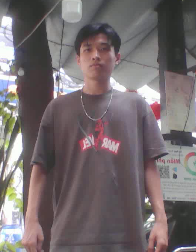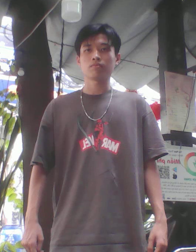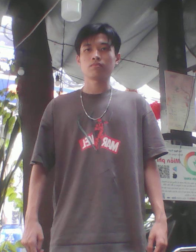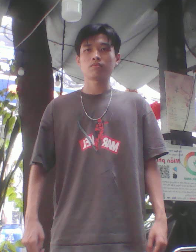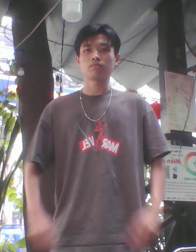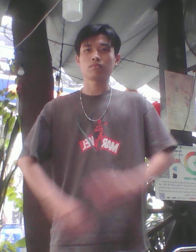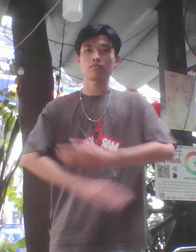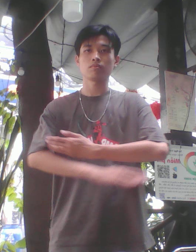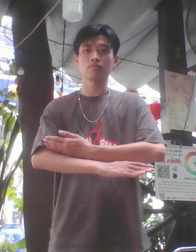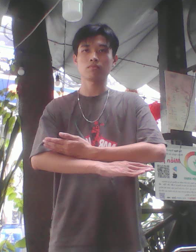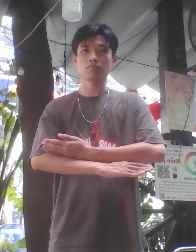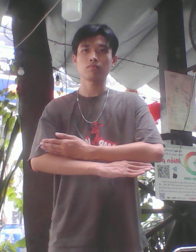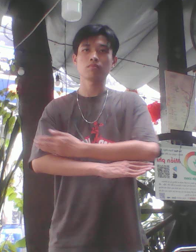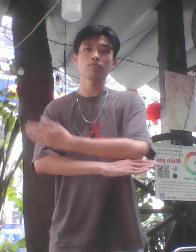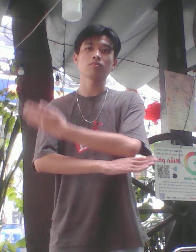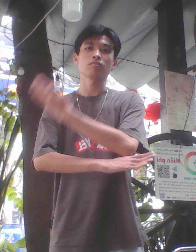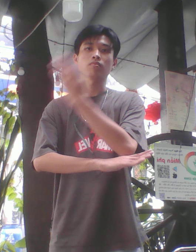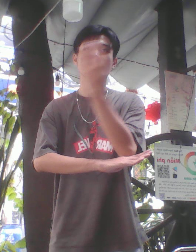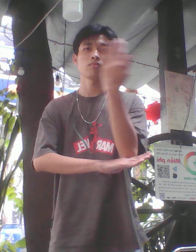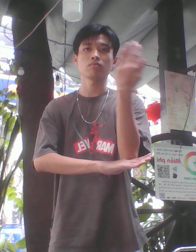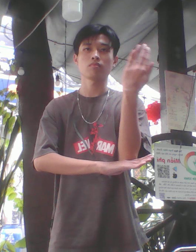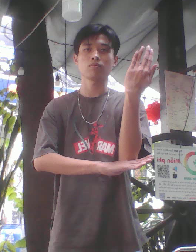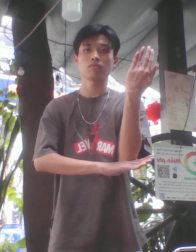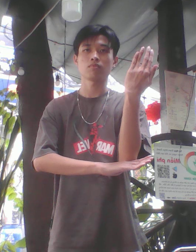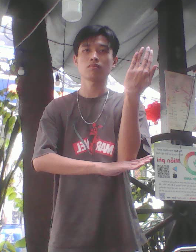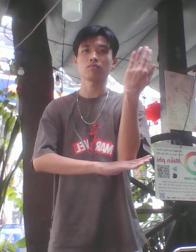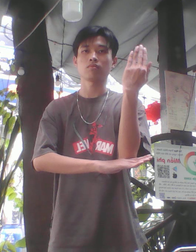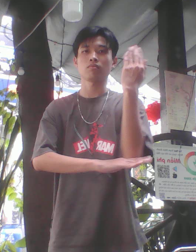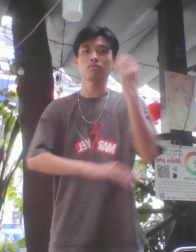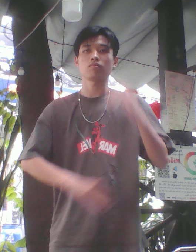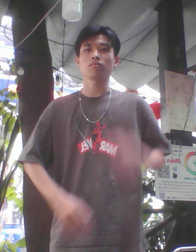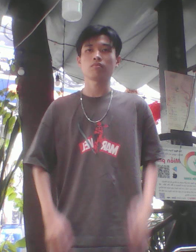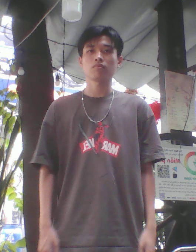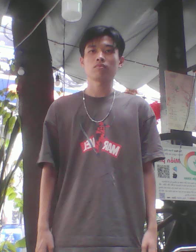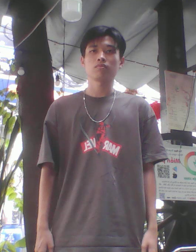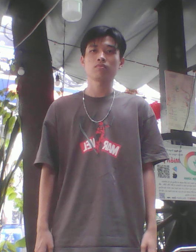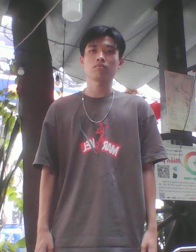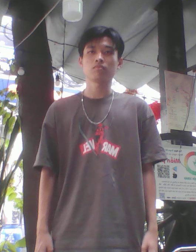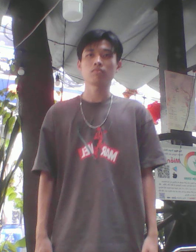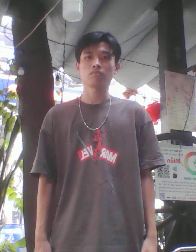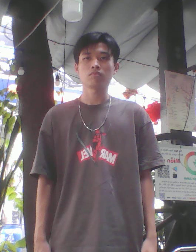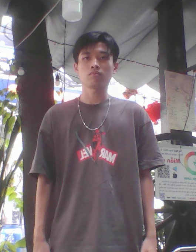buổi sáng